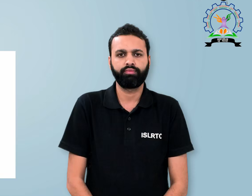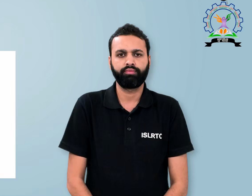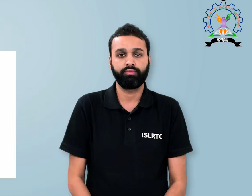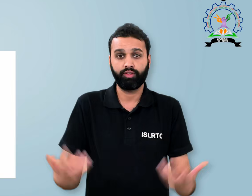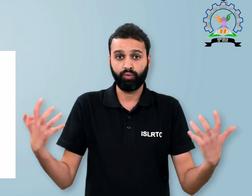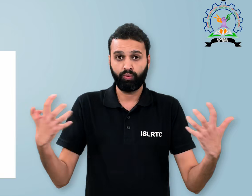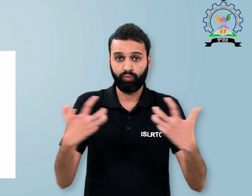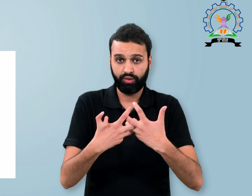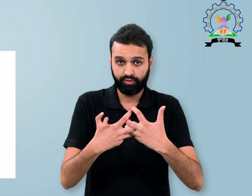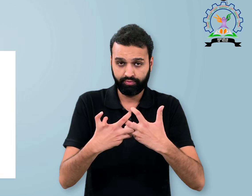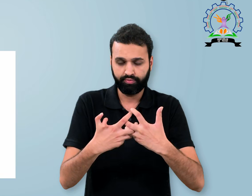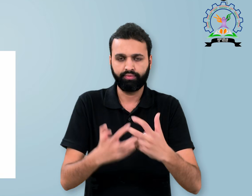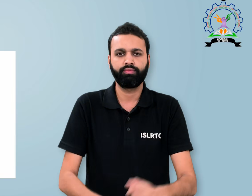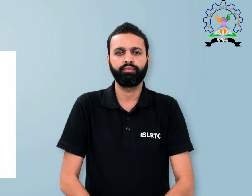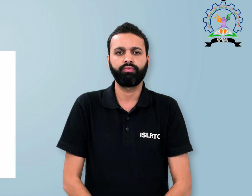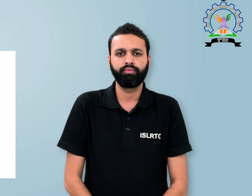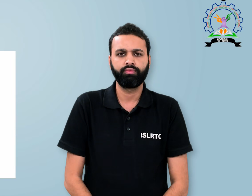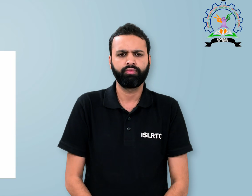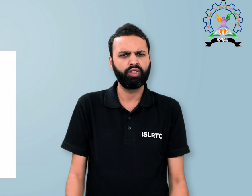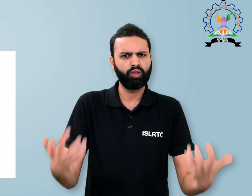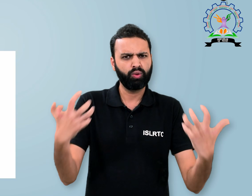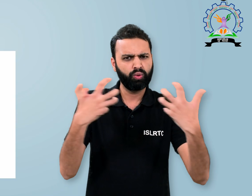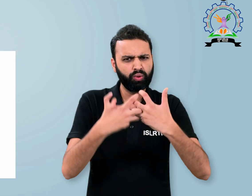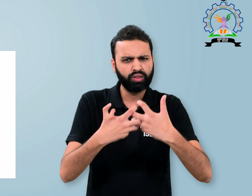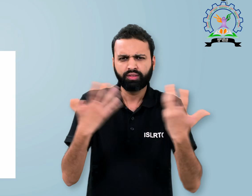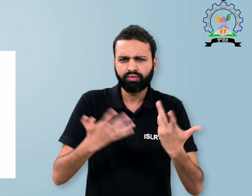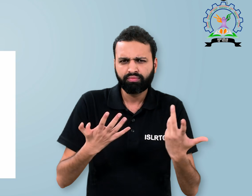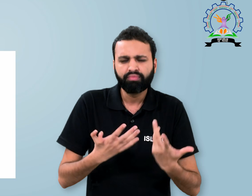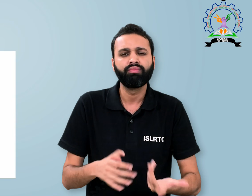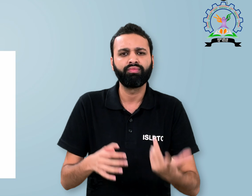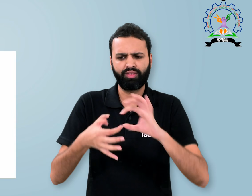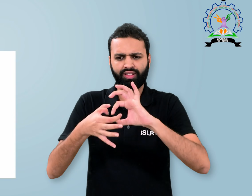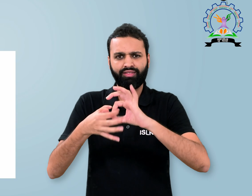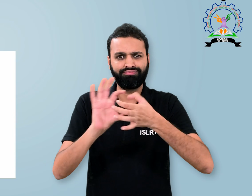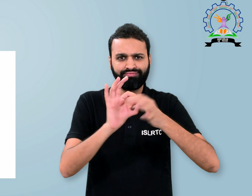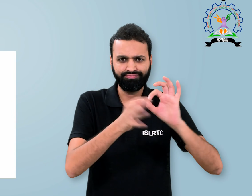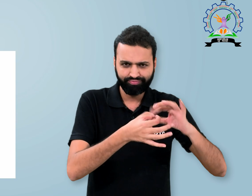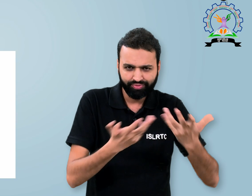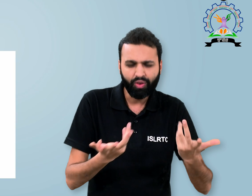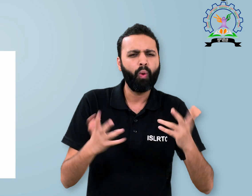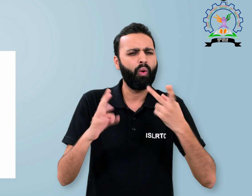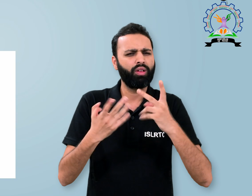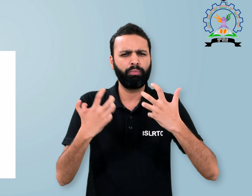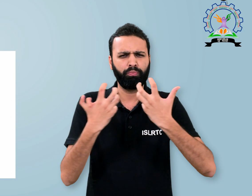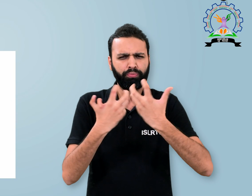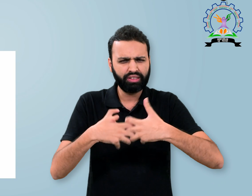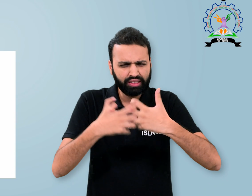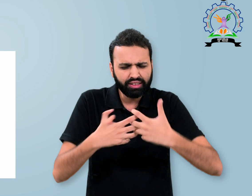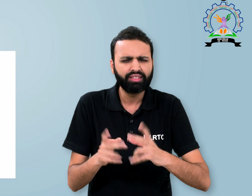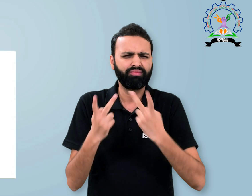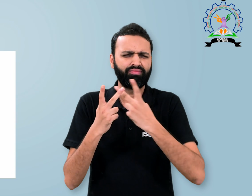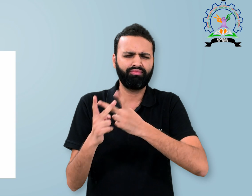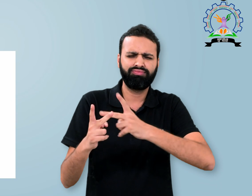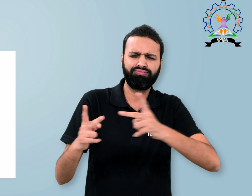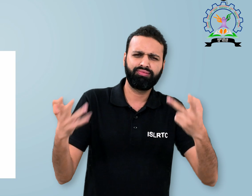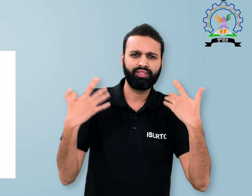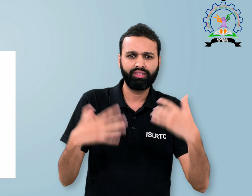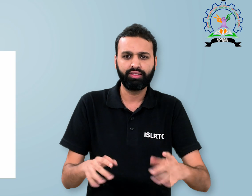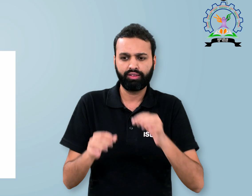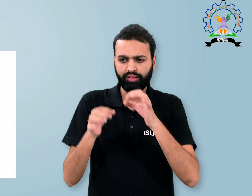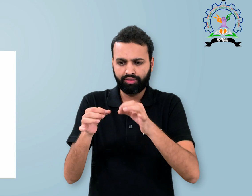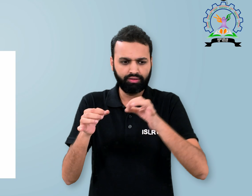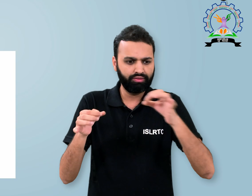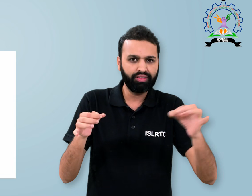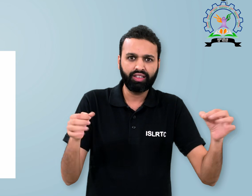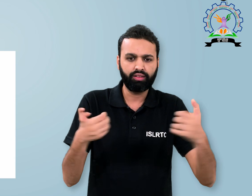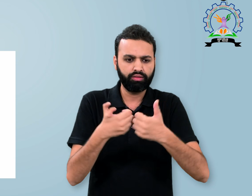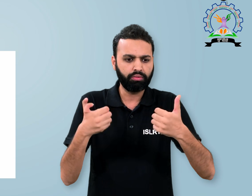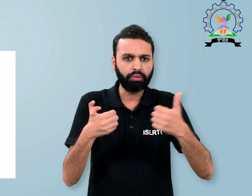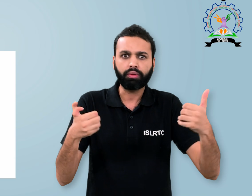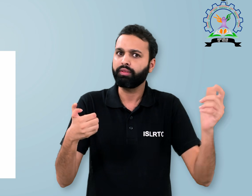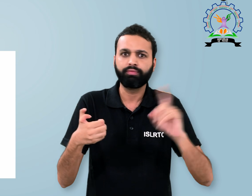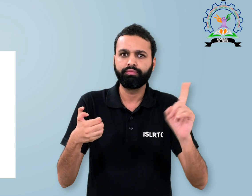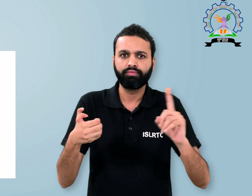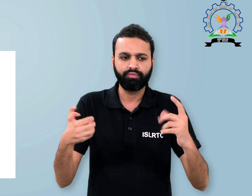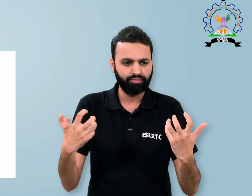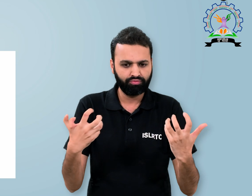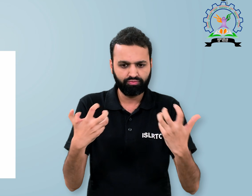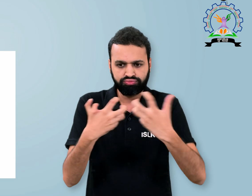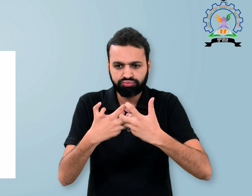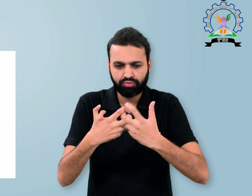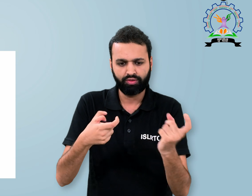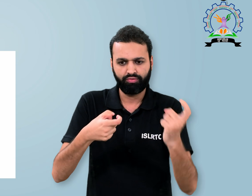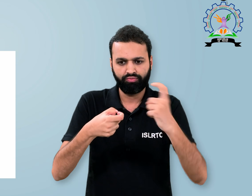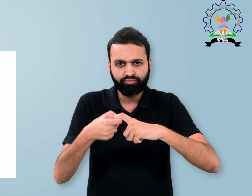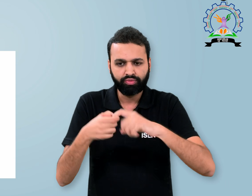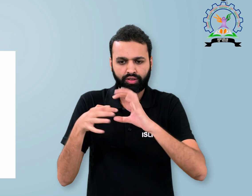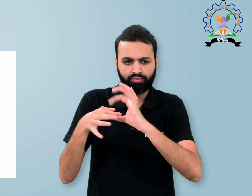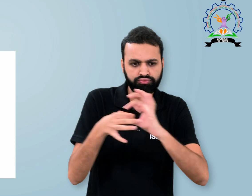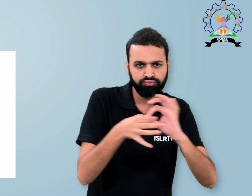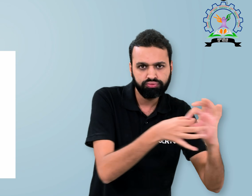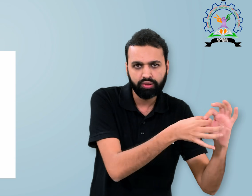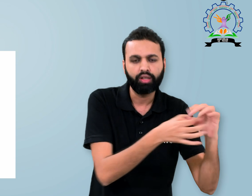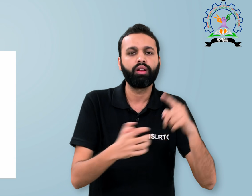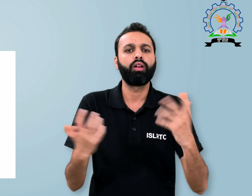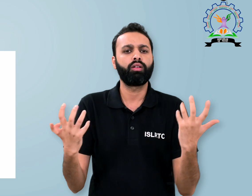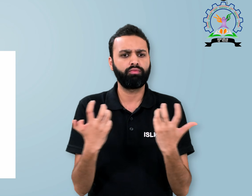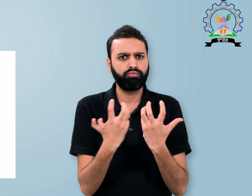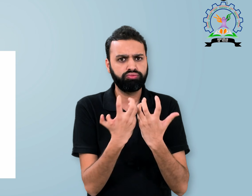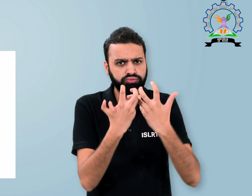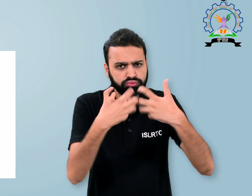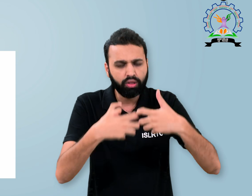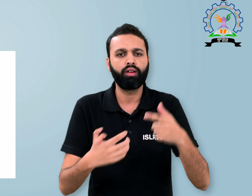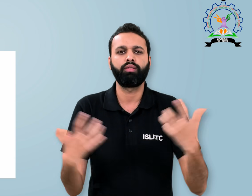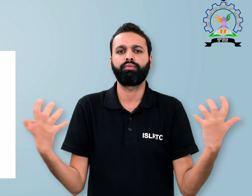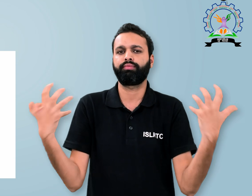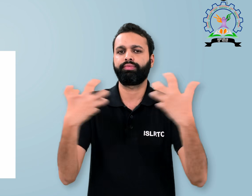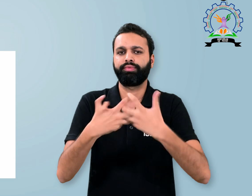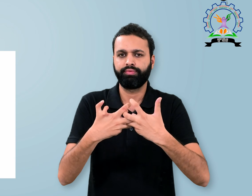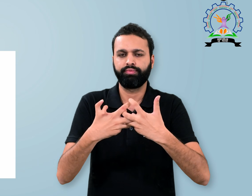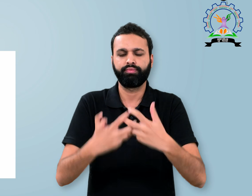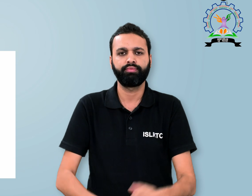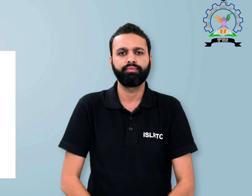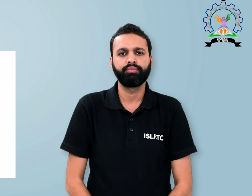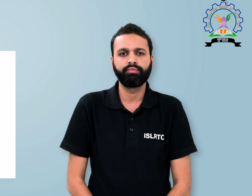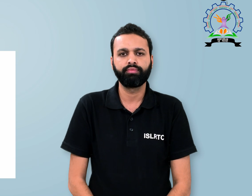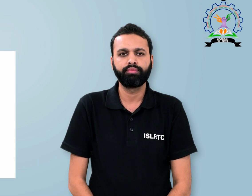Interlocking Interlocking means two objects perfectly fitting so that they unite and move together.